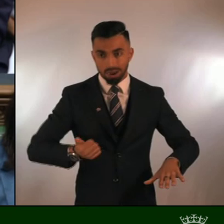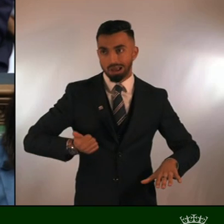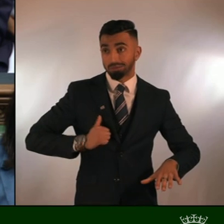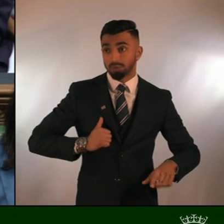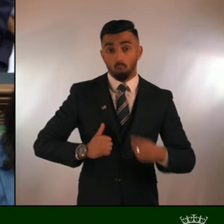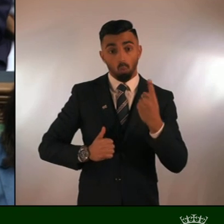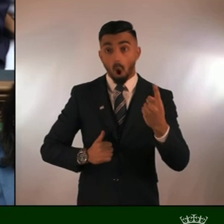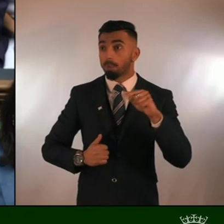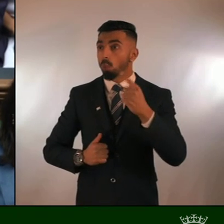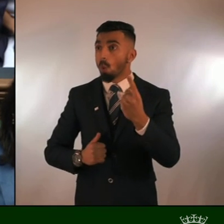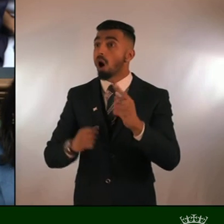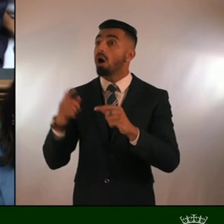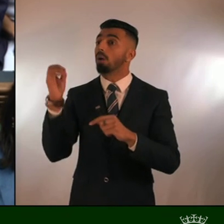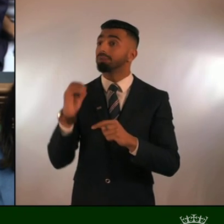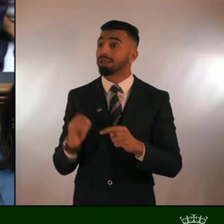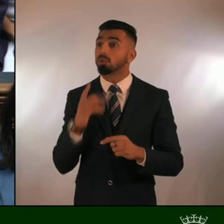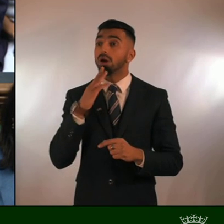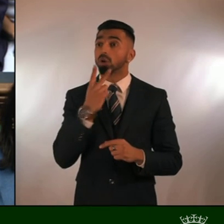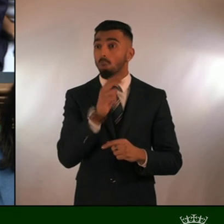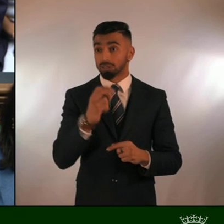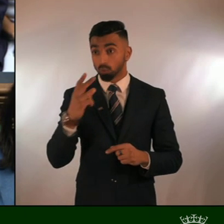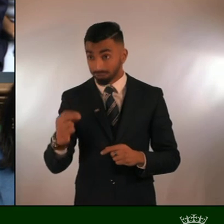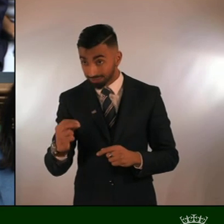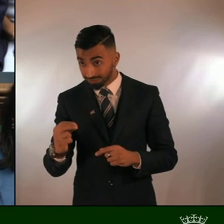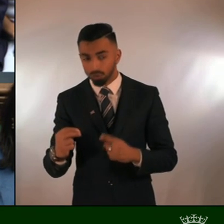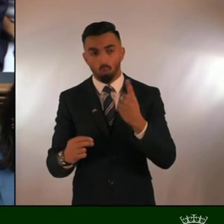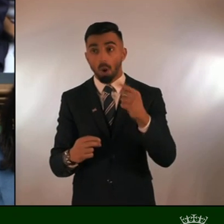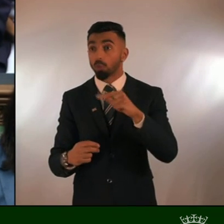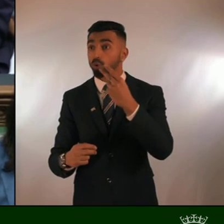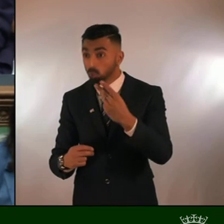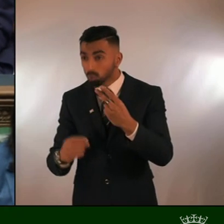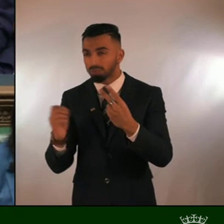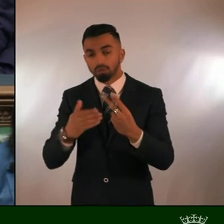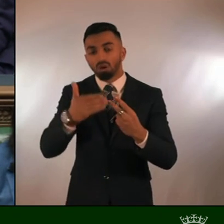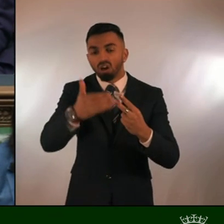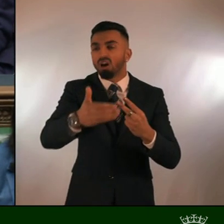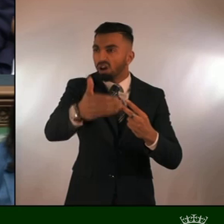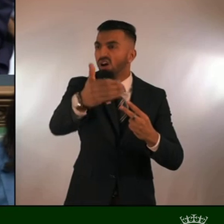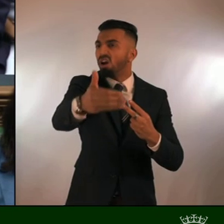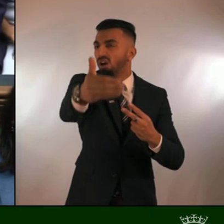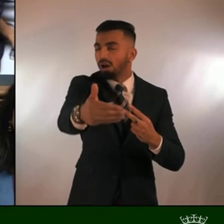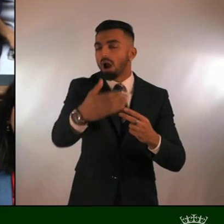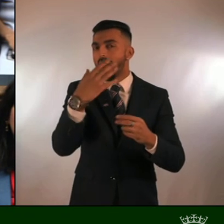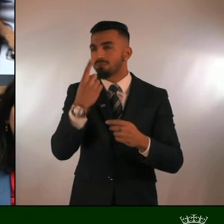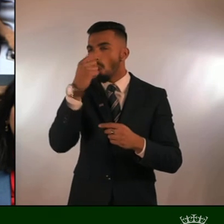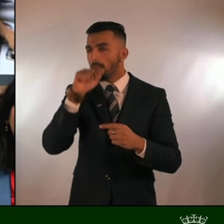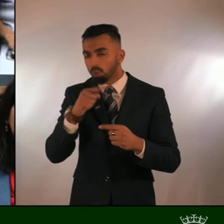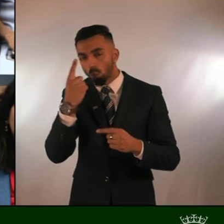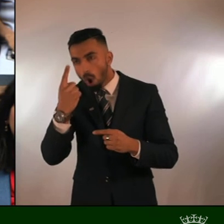8% in 2021, then 1.5%, 1.3% and 1.4% in the following years.